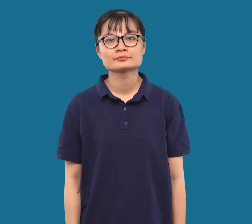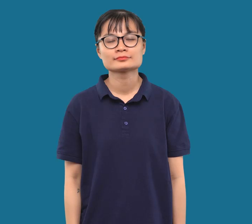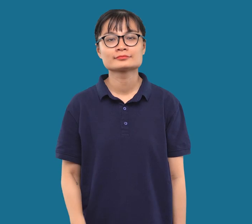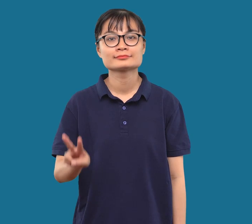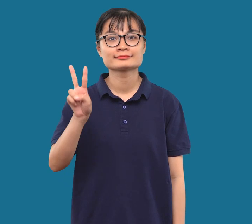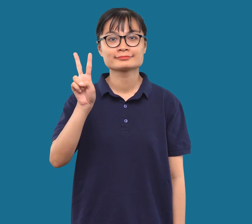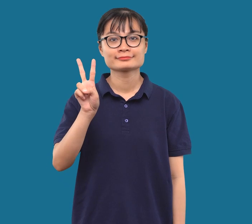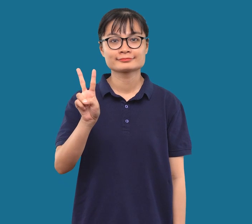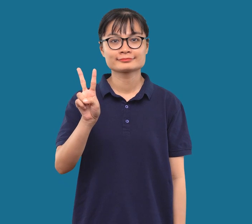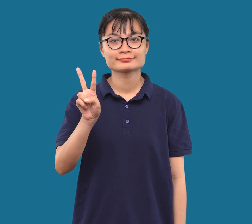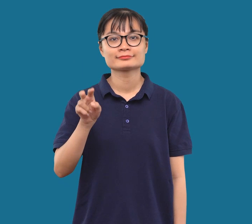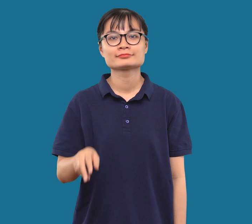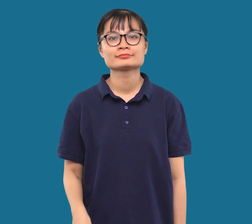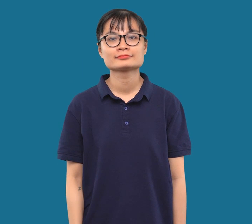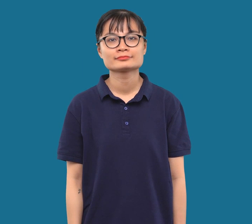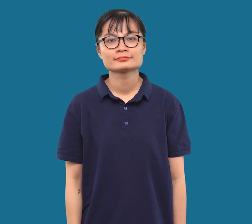v